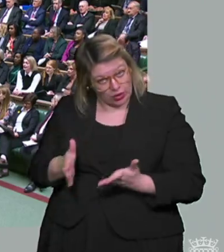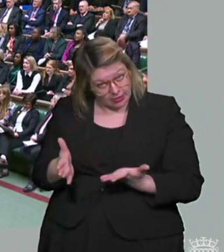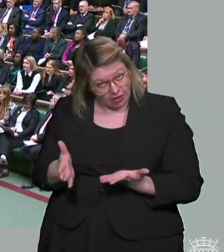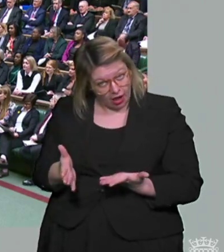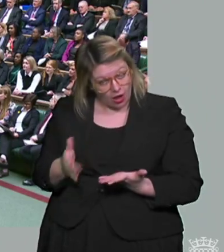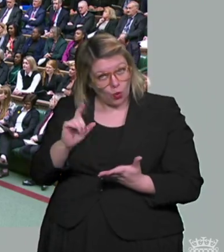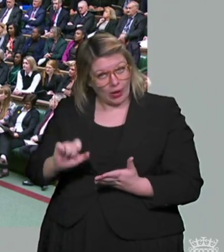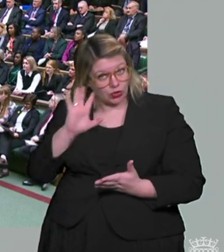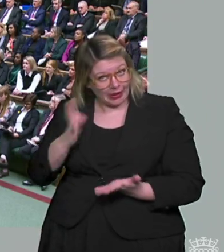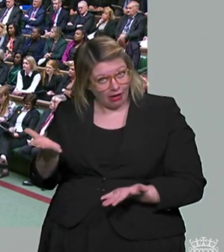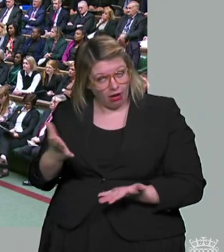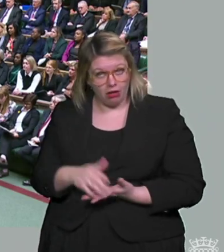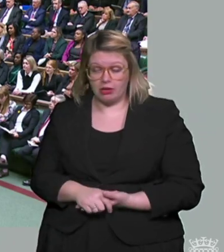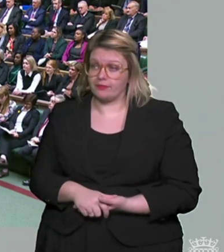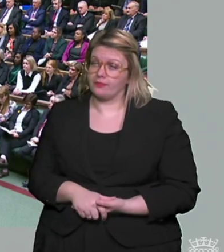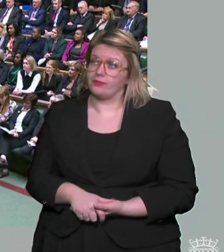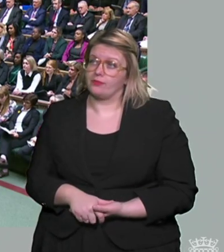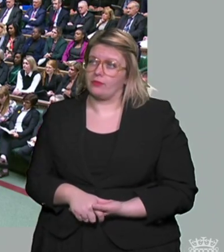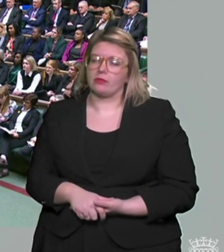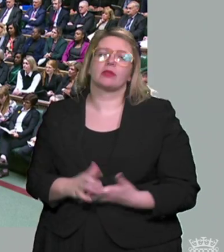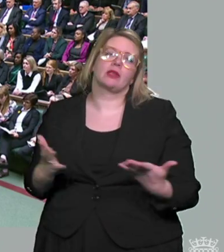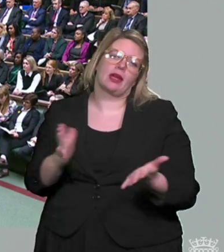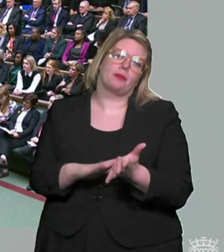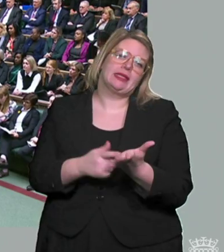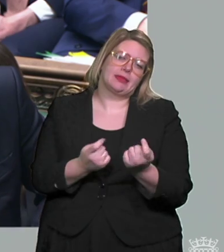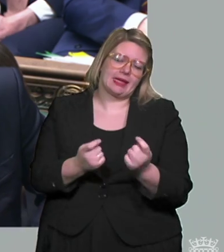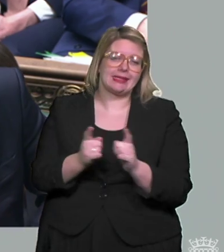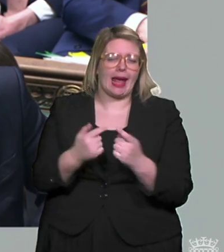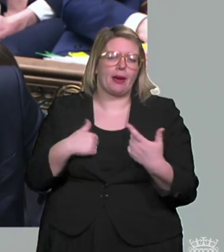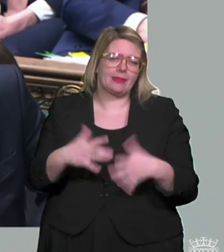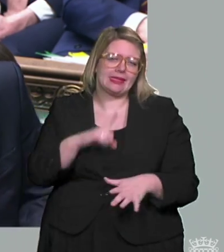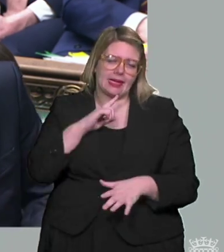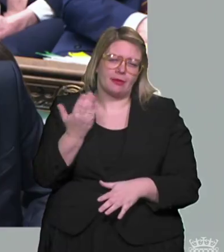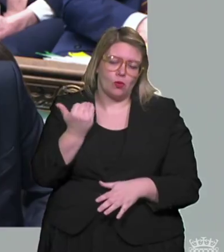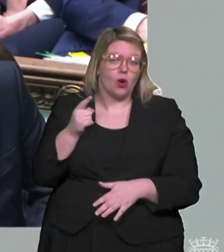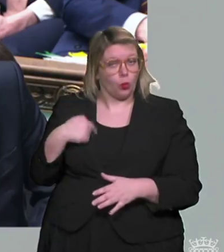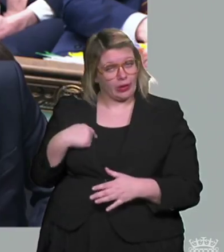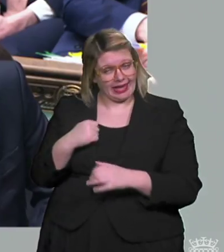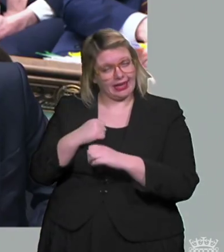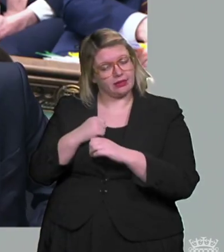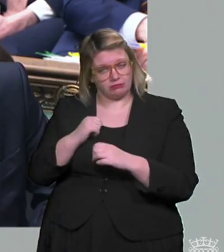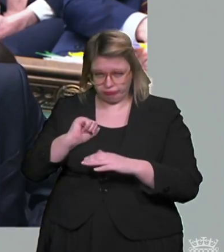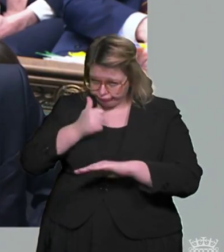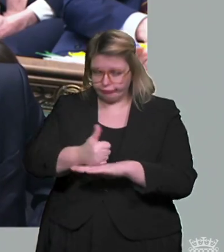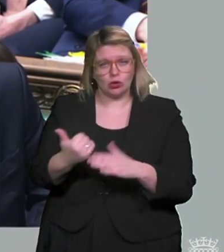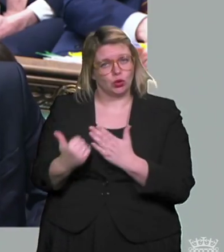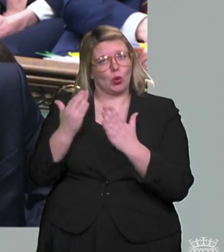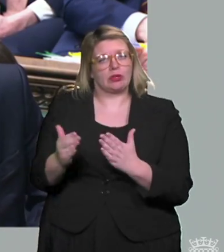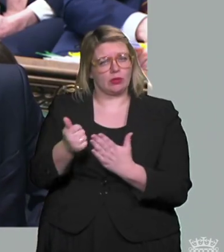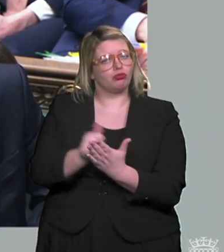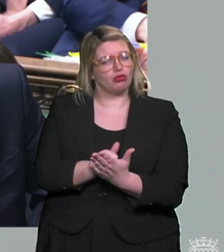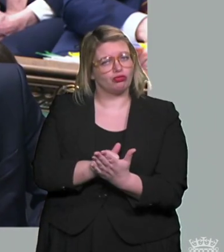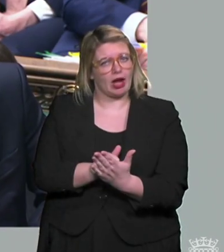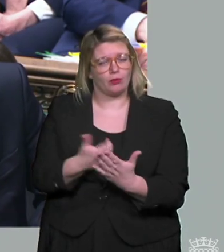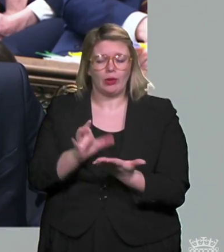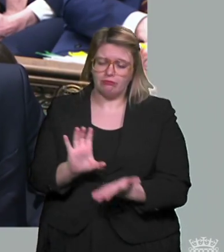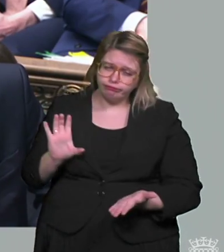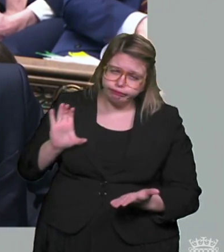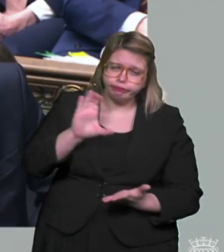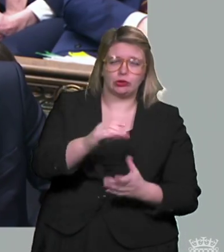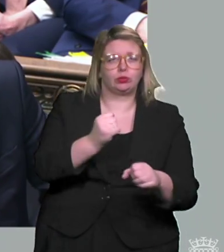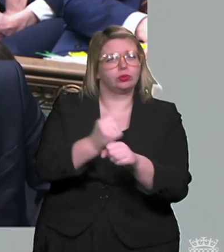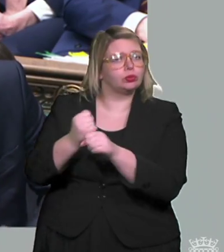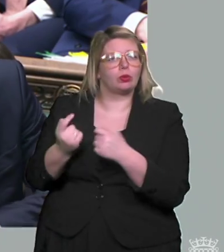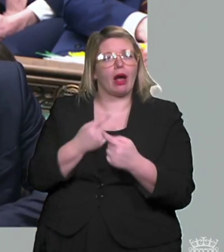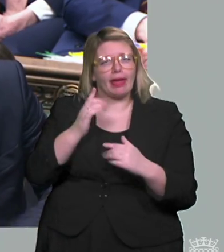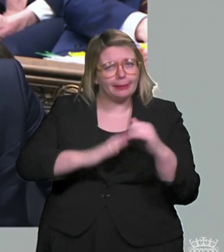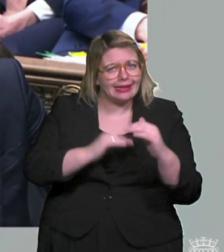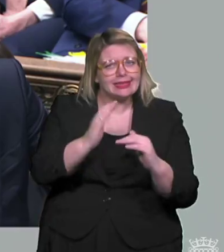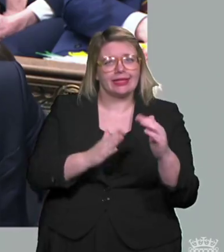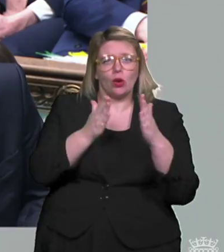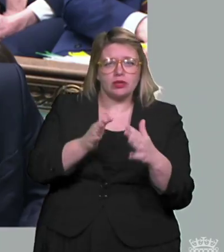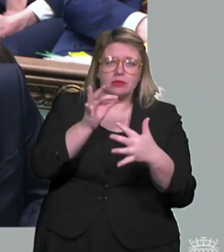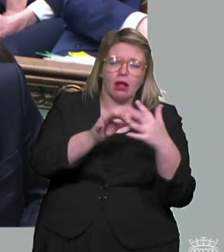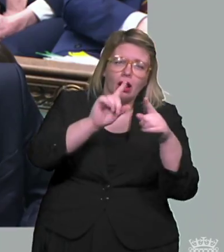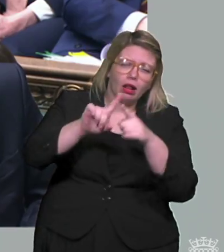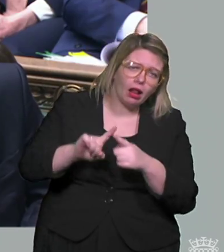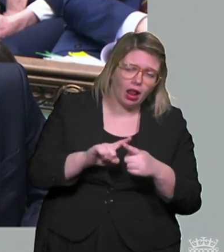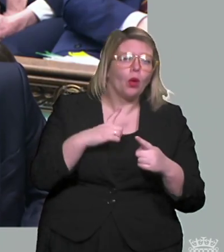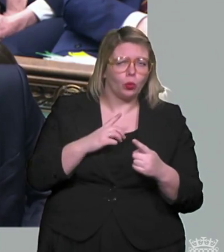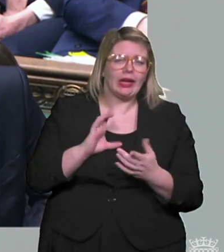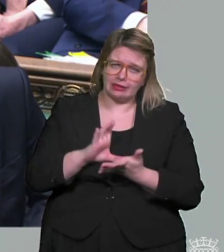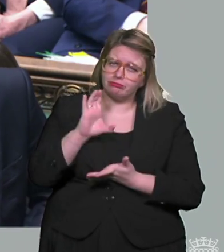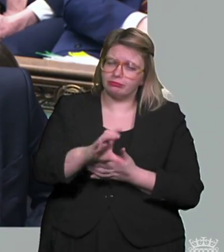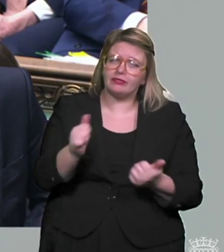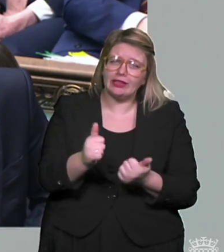As I said in a previous answer, the Government are committed to the new hospitals programme; we have committed record sums to NHS capital, not just for that programme, but for smaller-scale upgrades across the country.